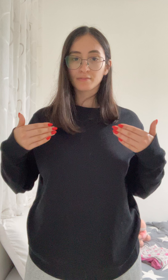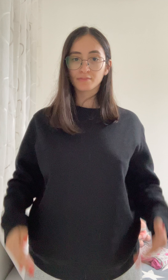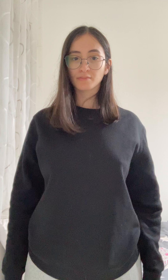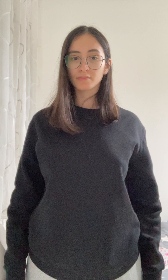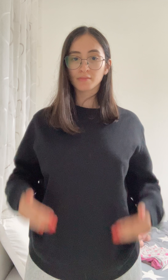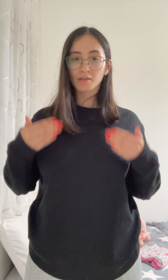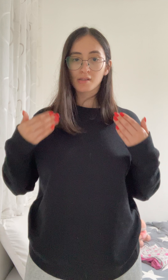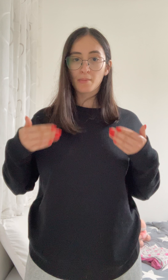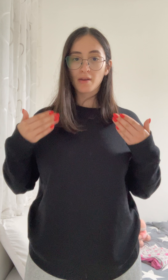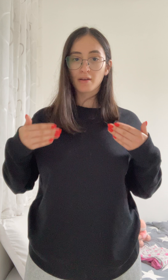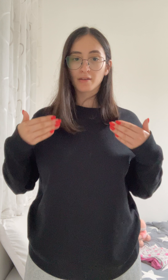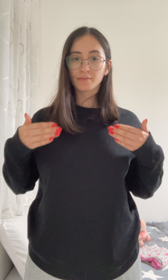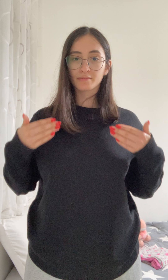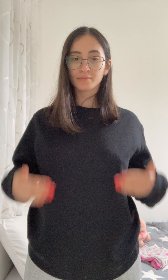שמח